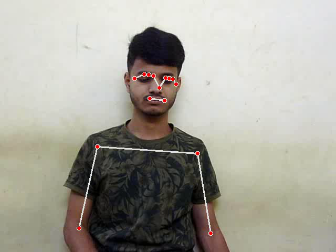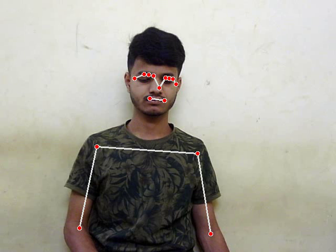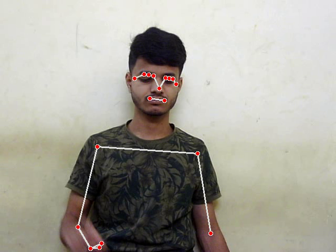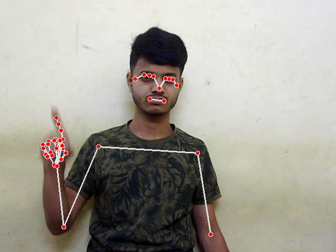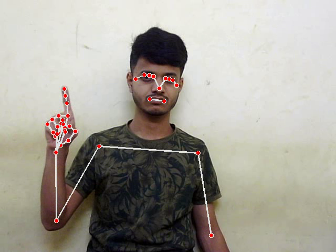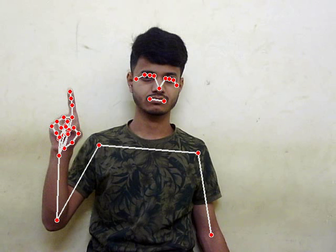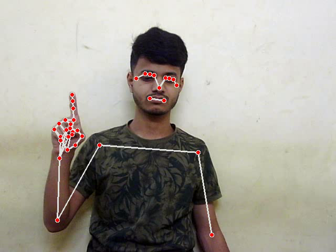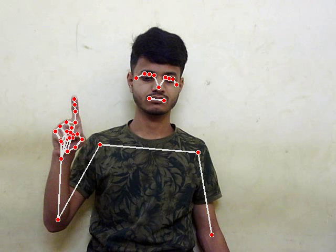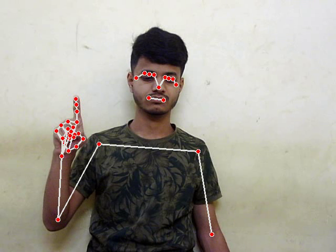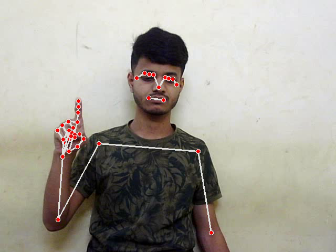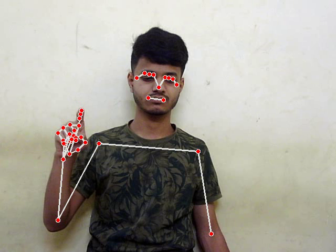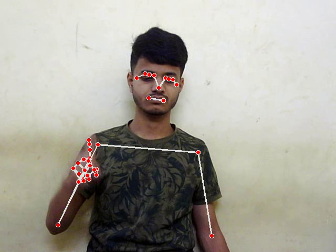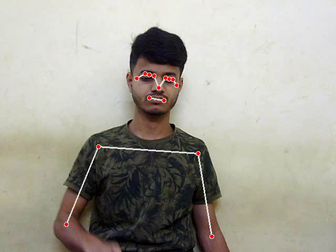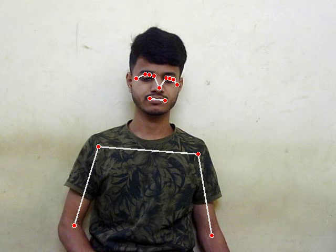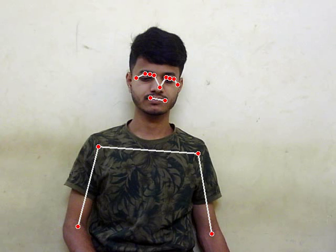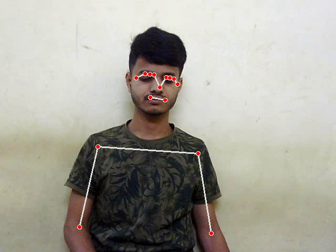need